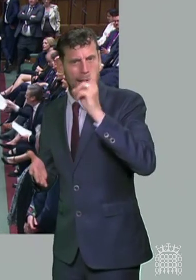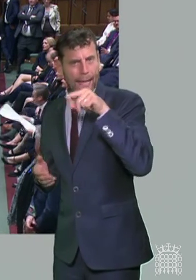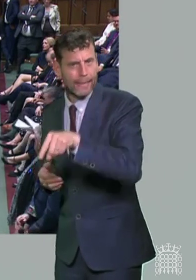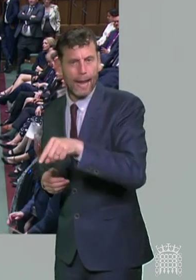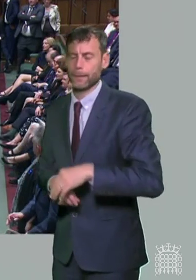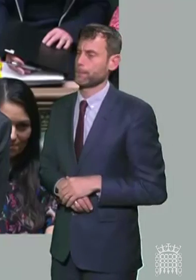We are making sure that we